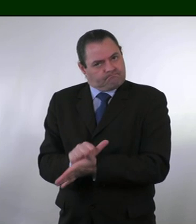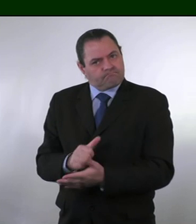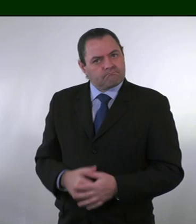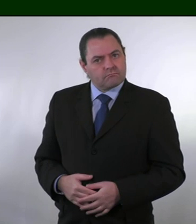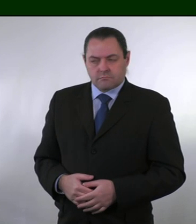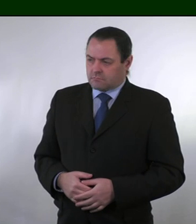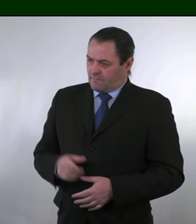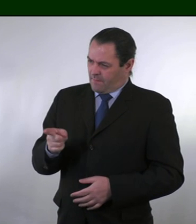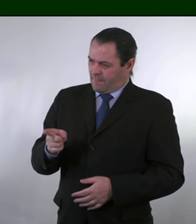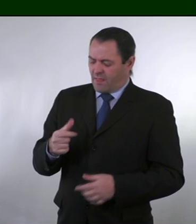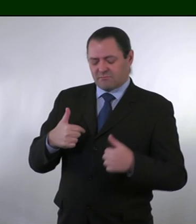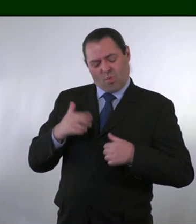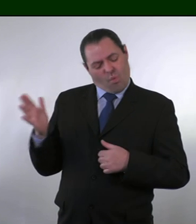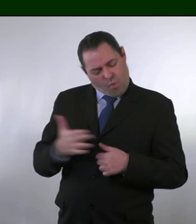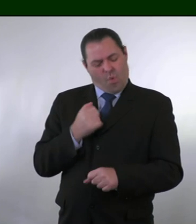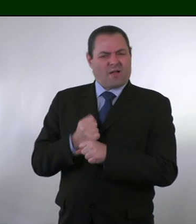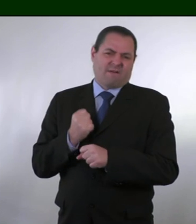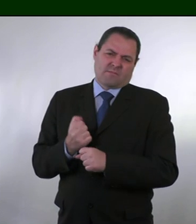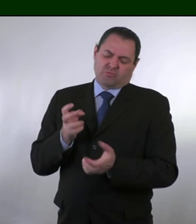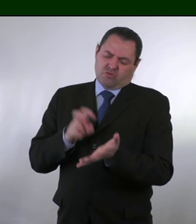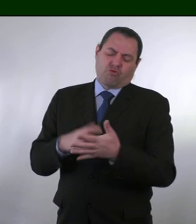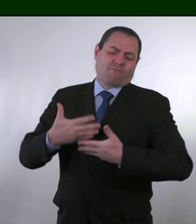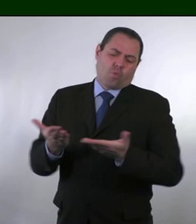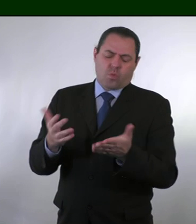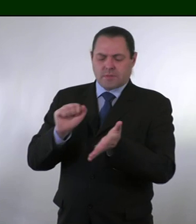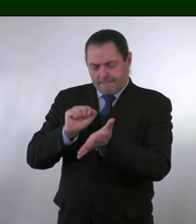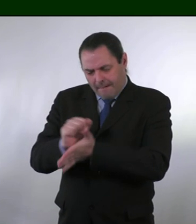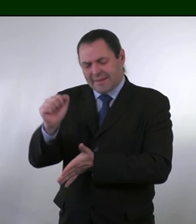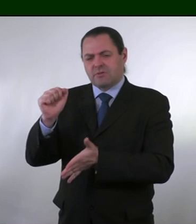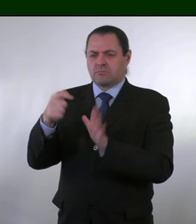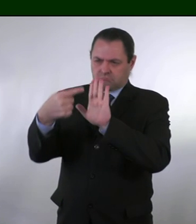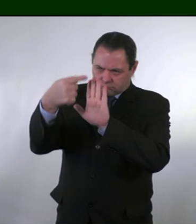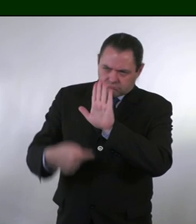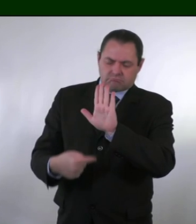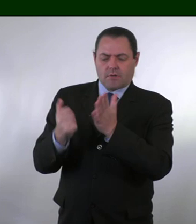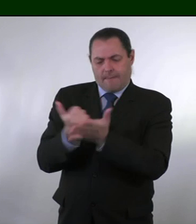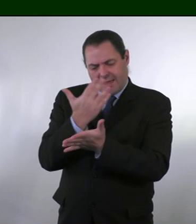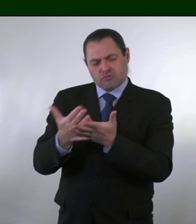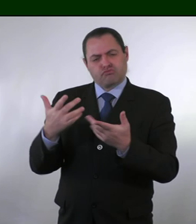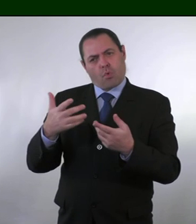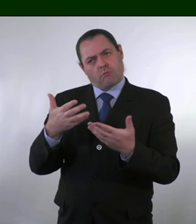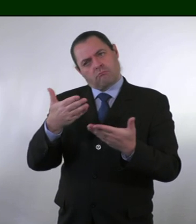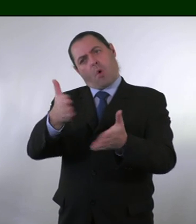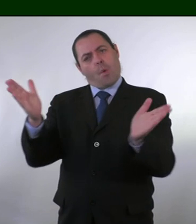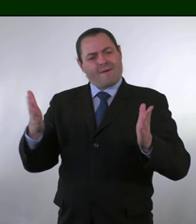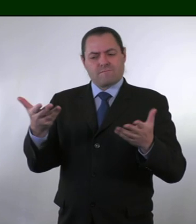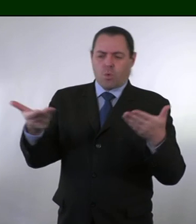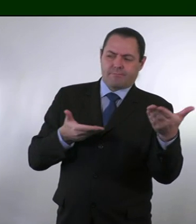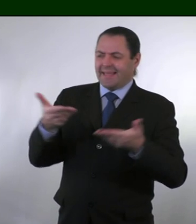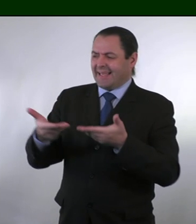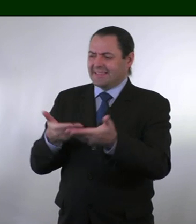All Government contracts are of course going to be published in the due way and they are already being published.